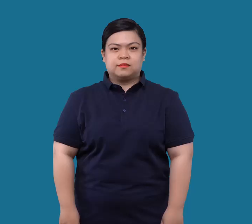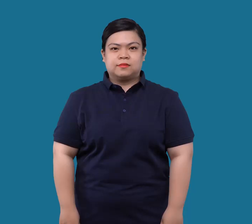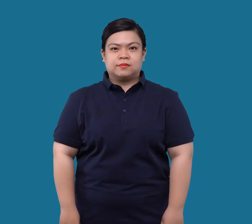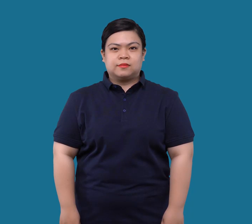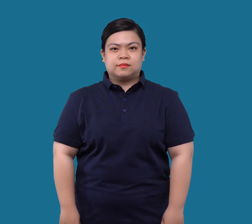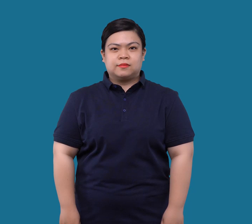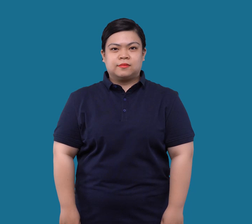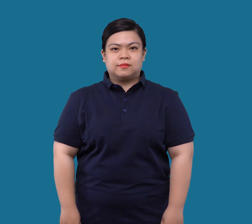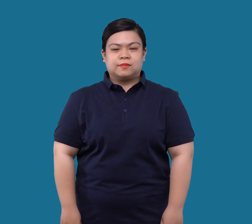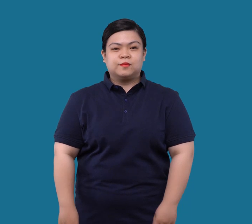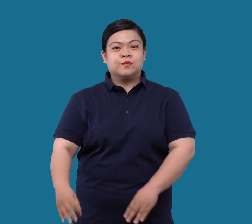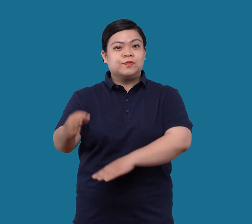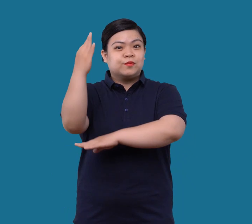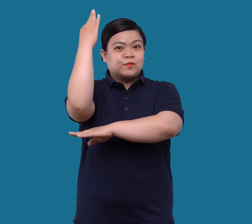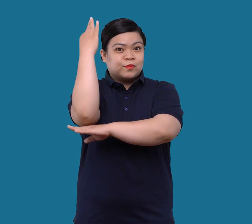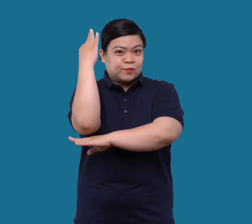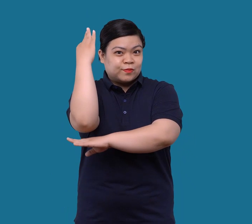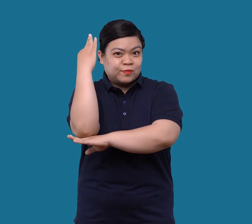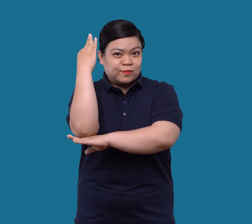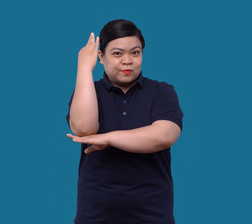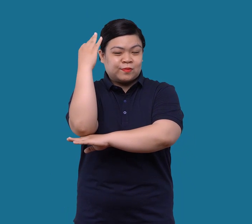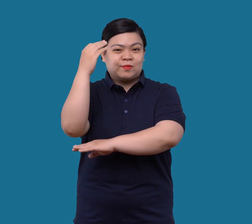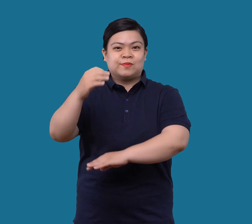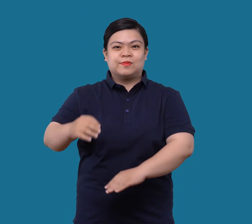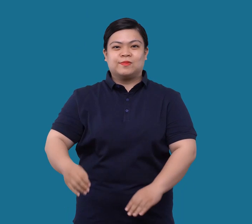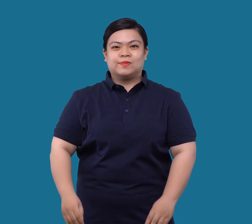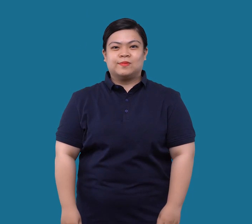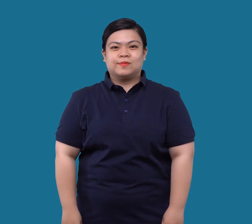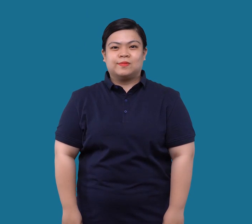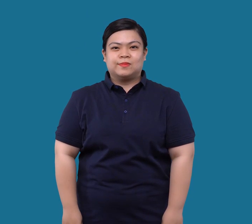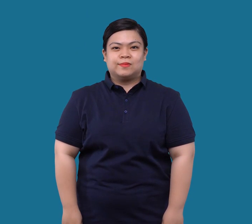buổi trưa